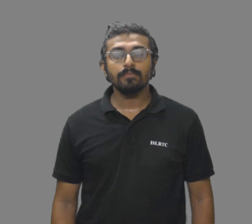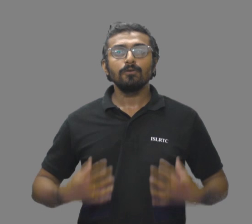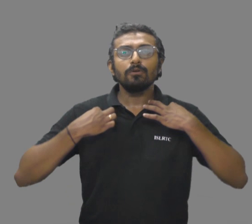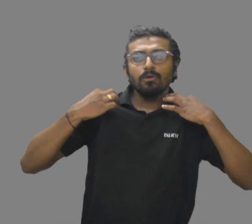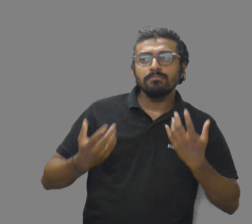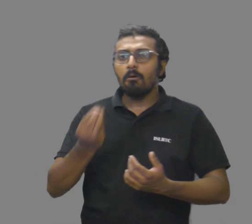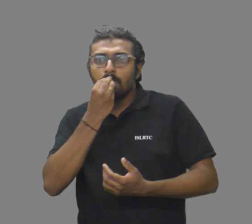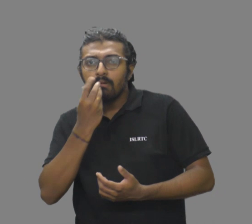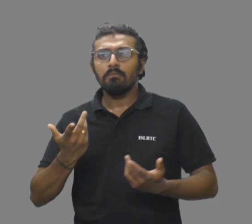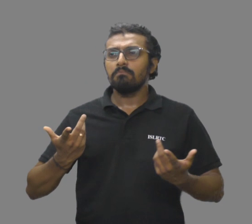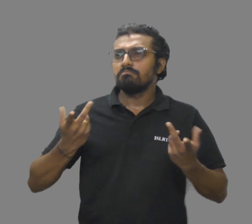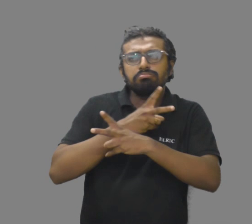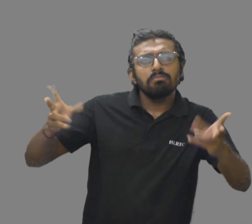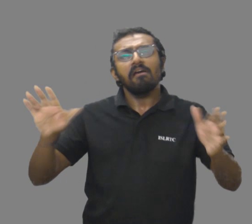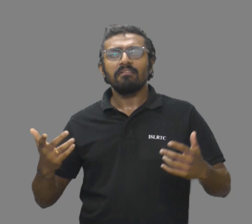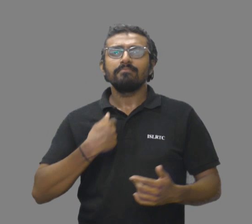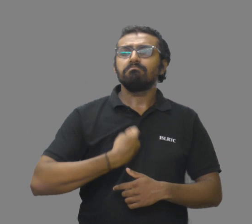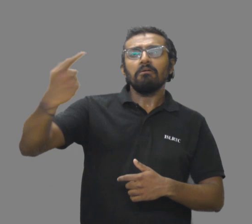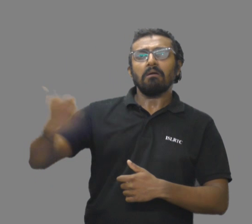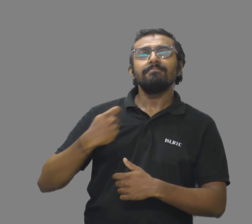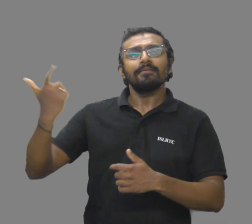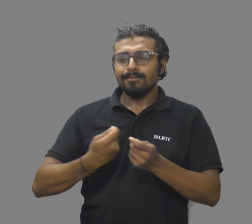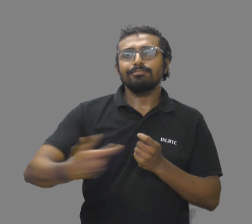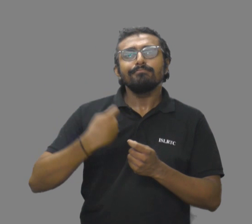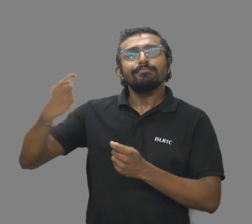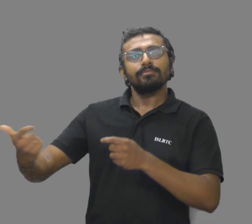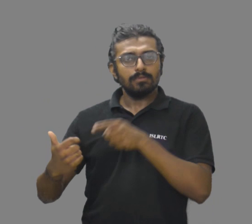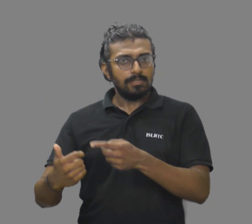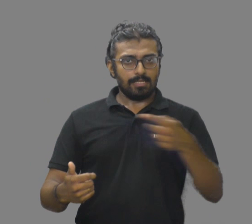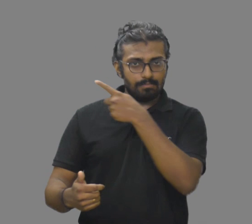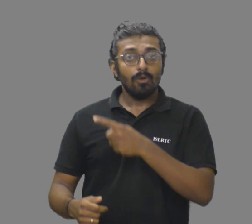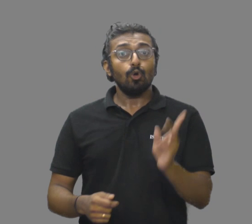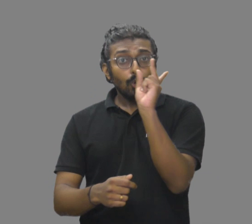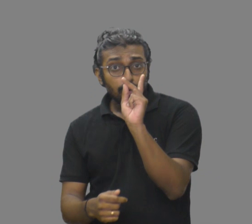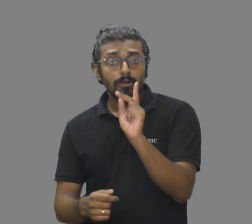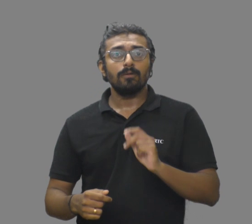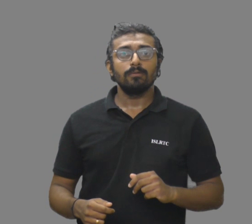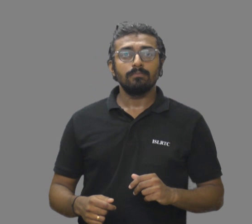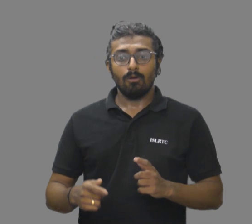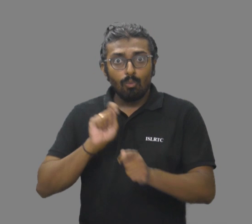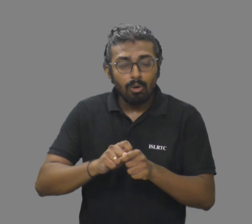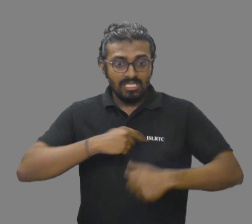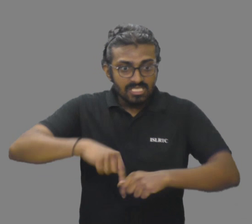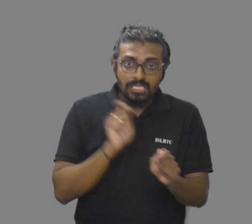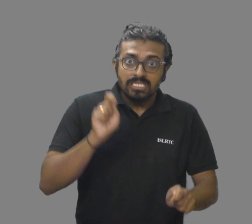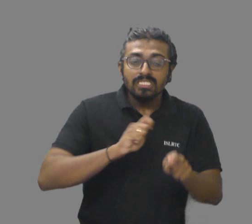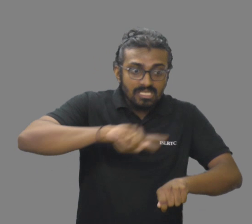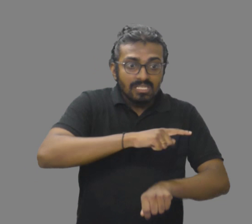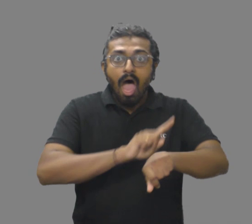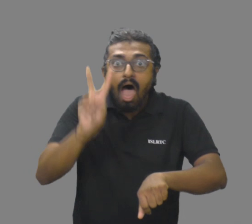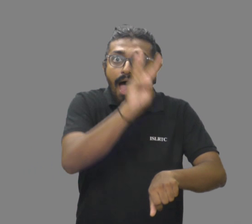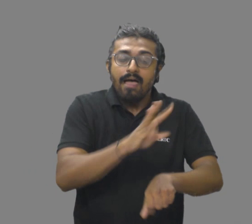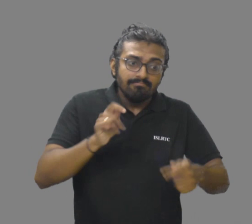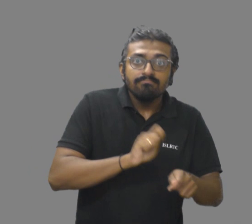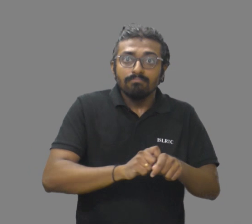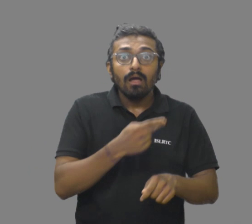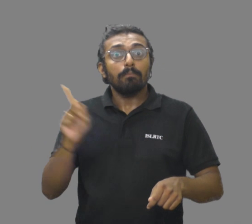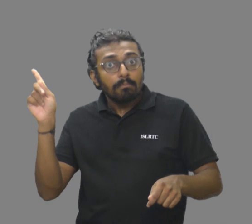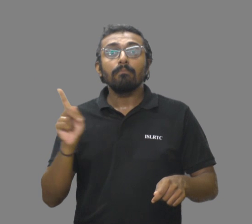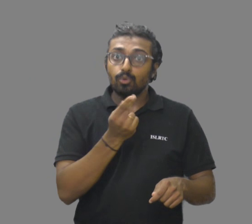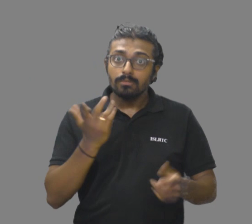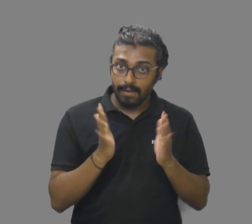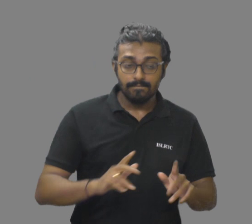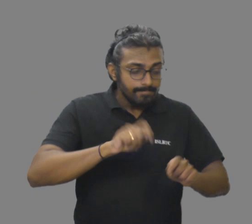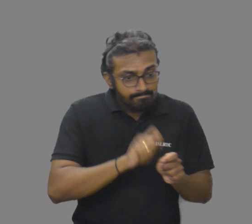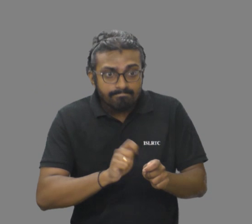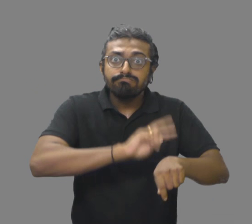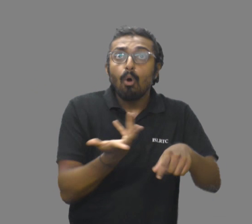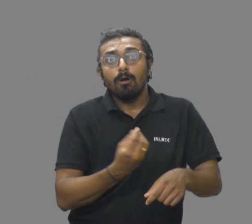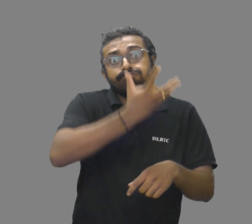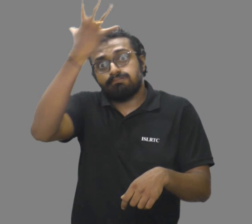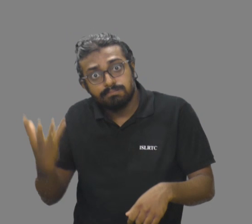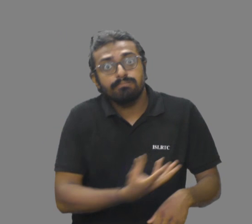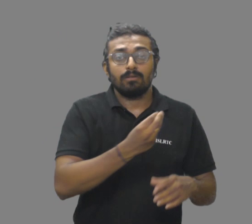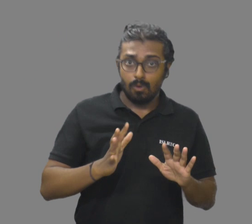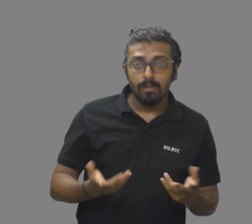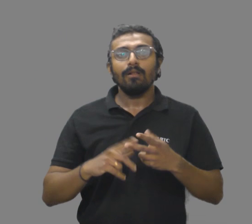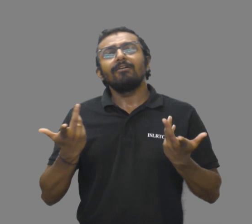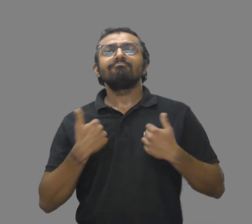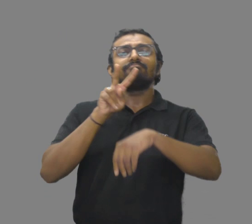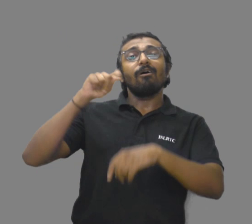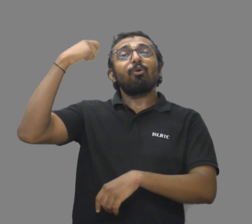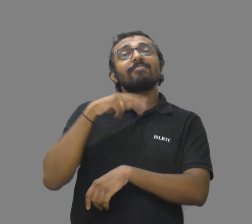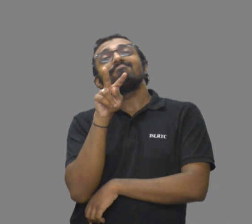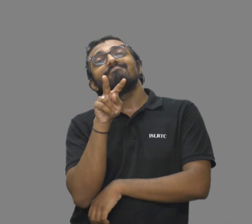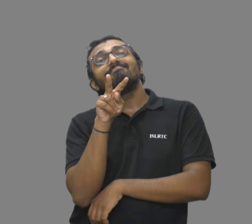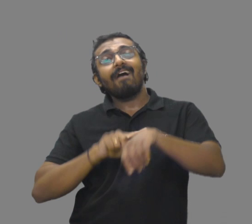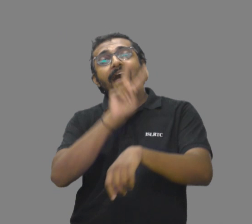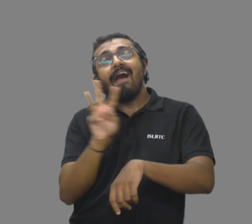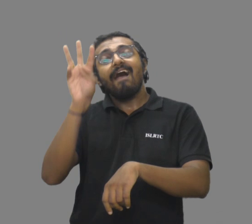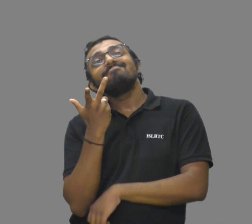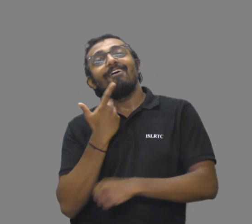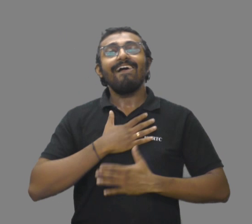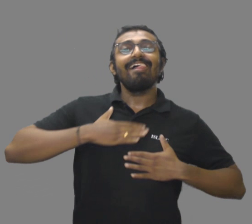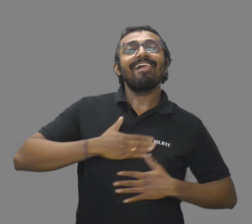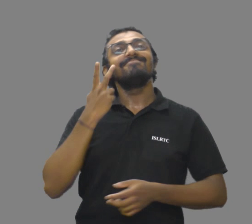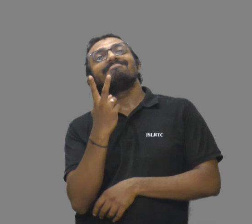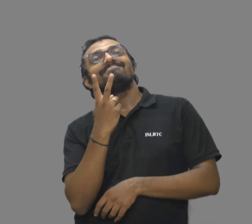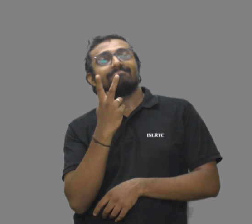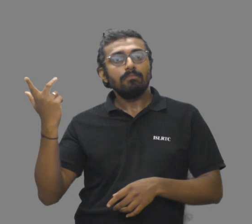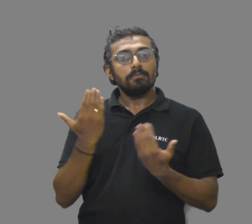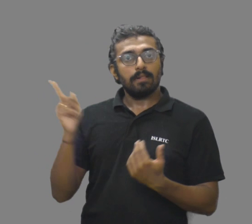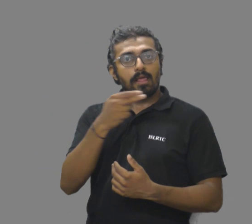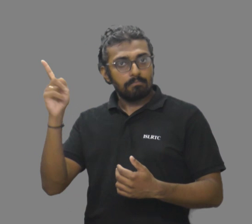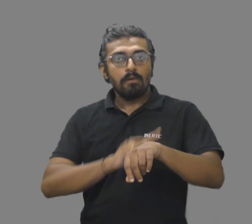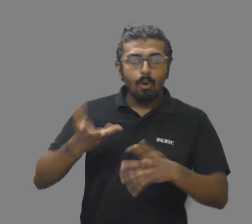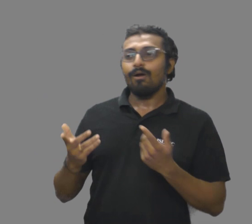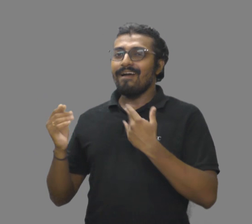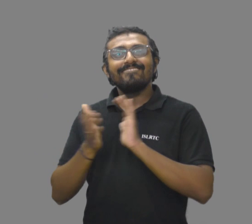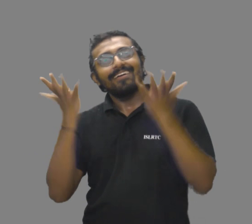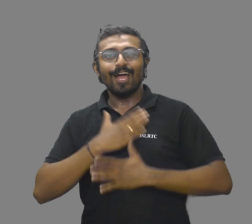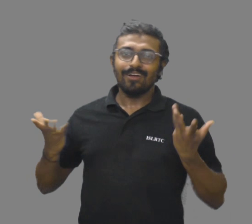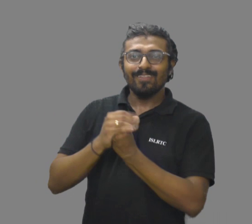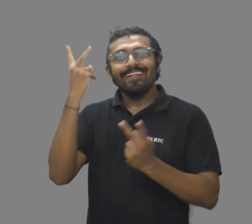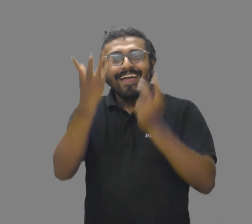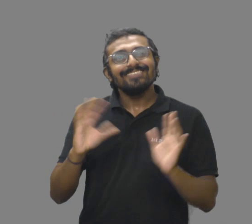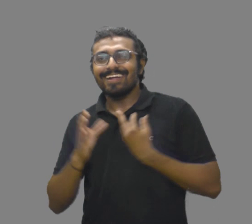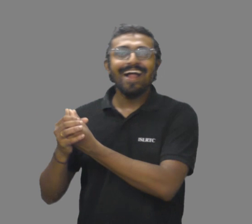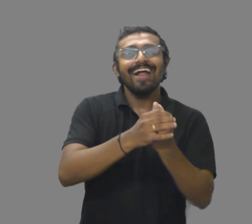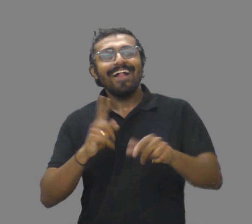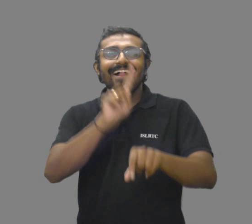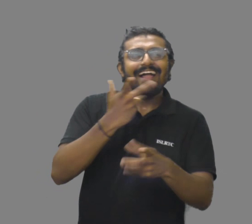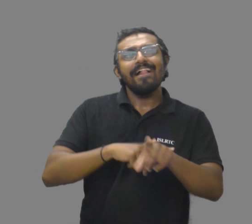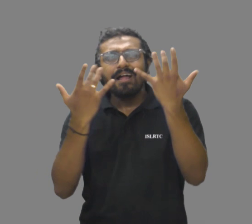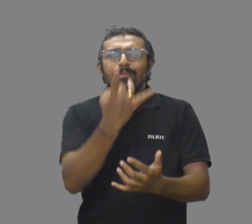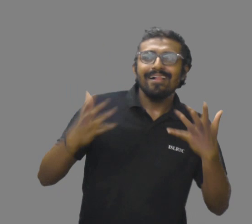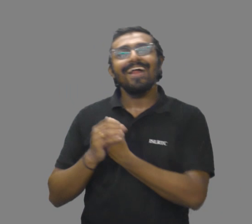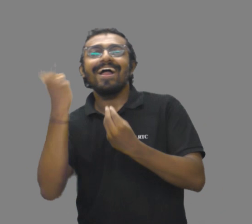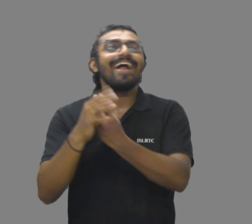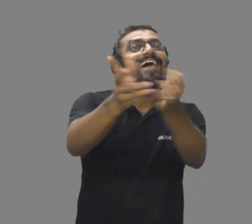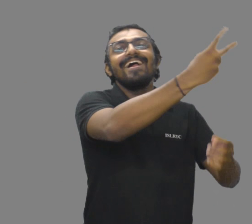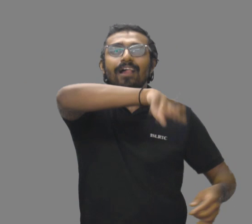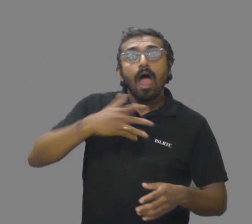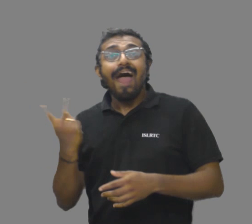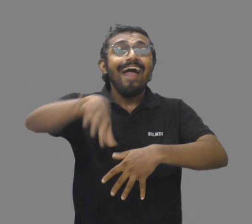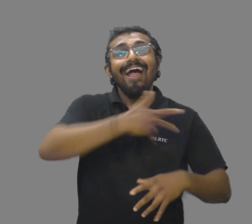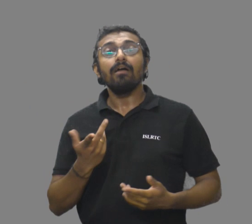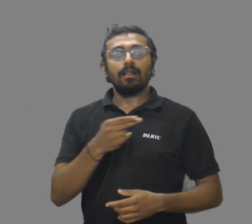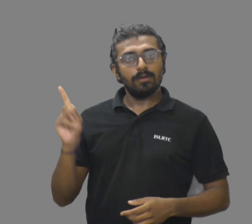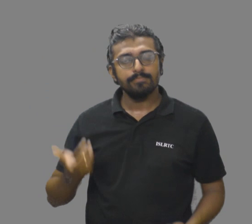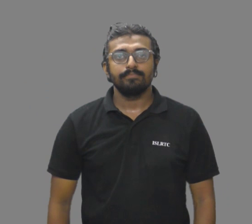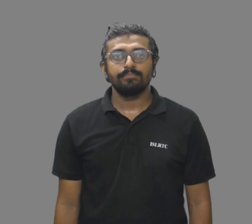Spend